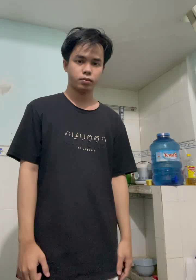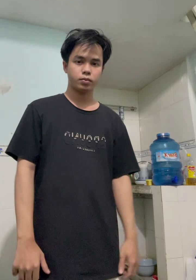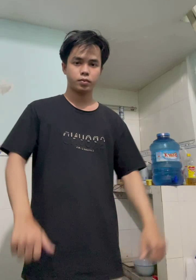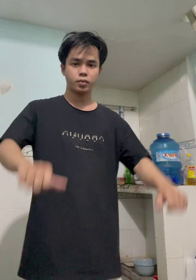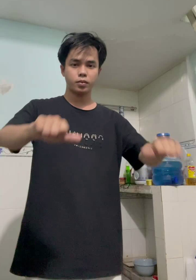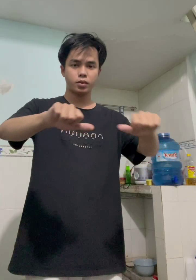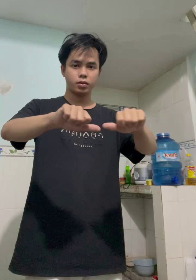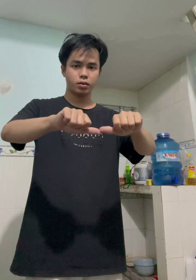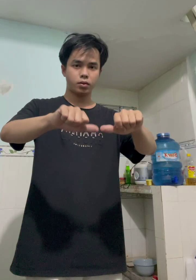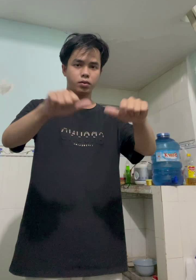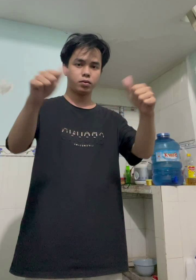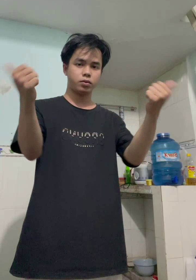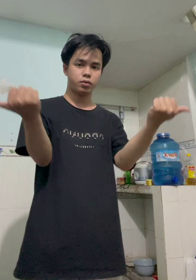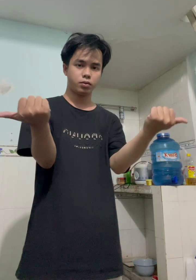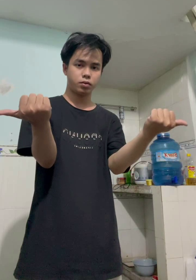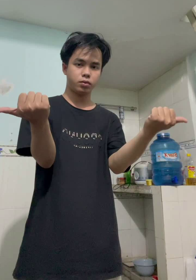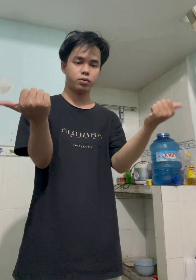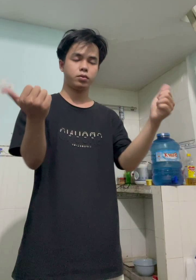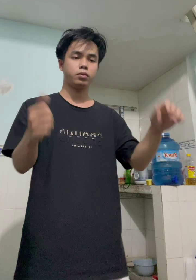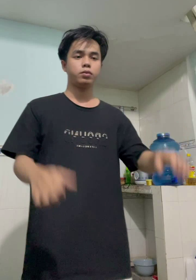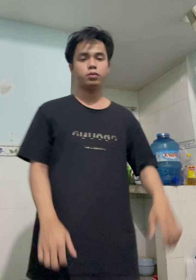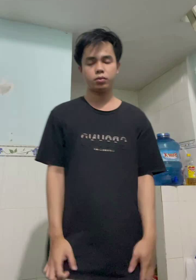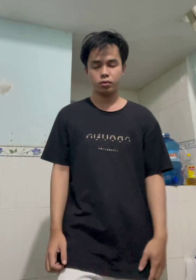o dau